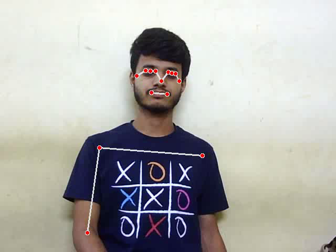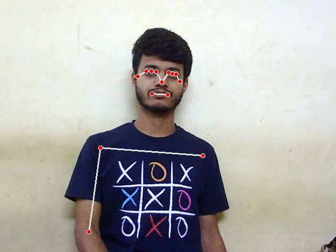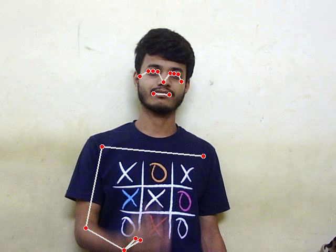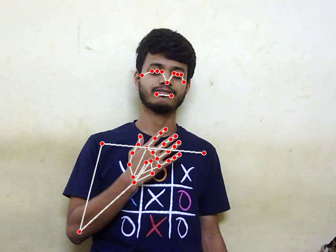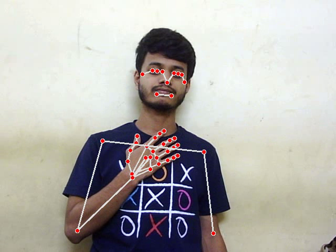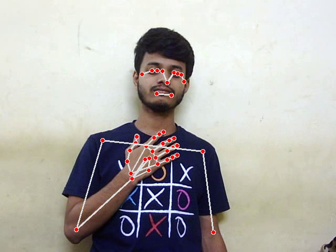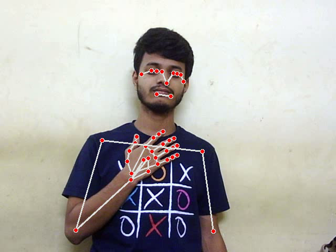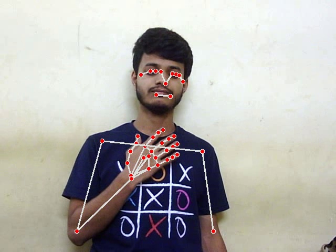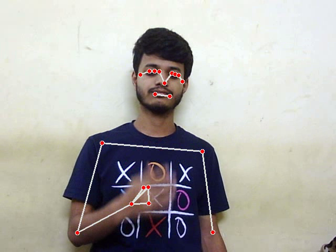my